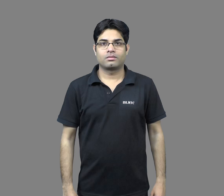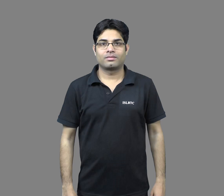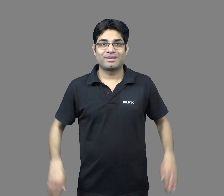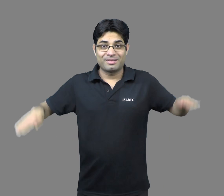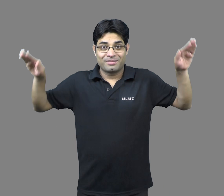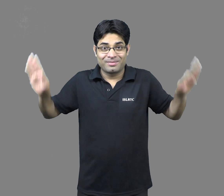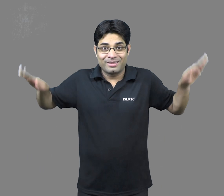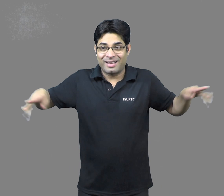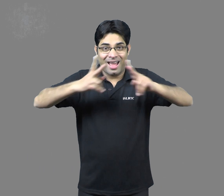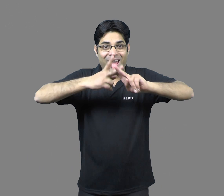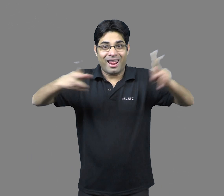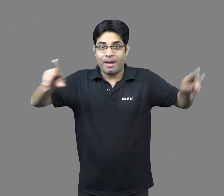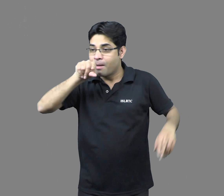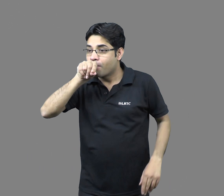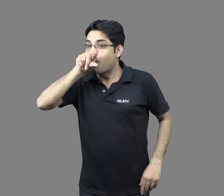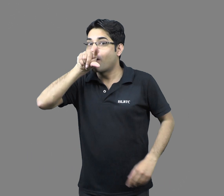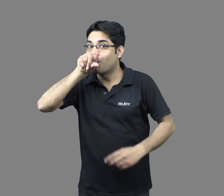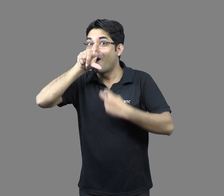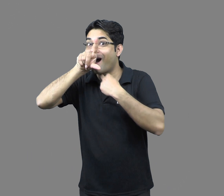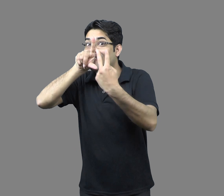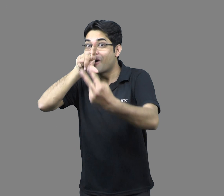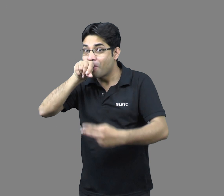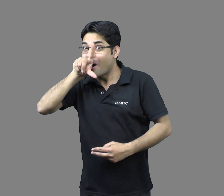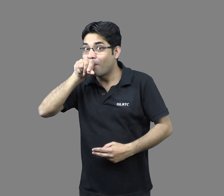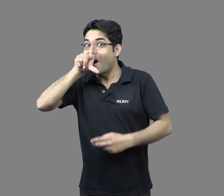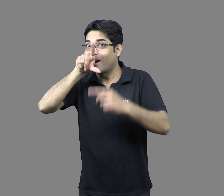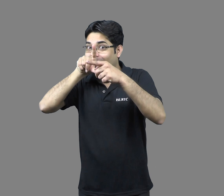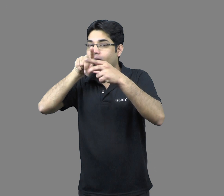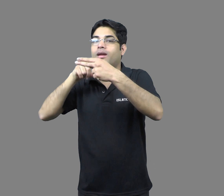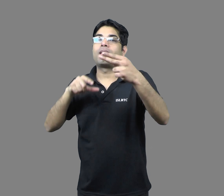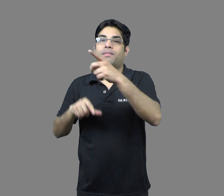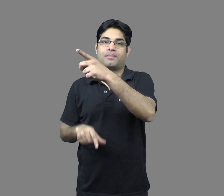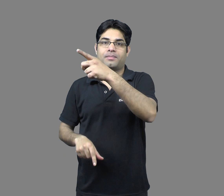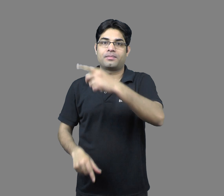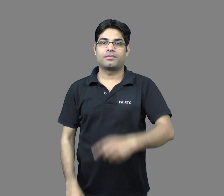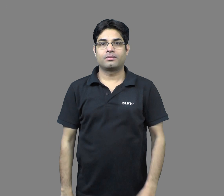Chirp Chirrup Tweet